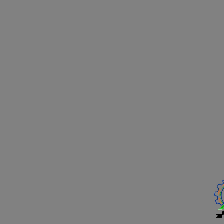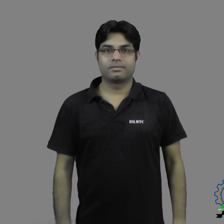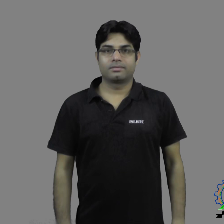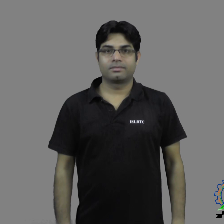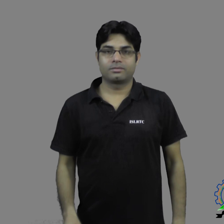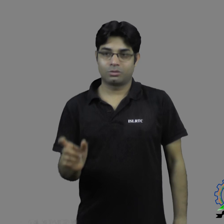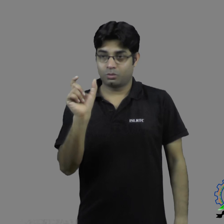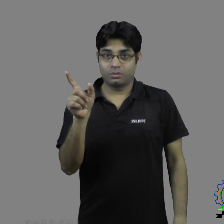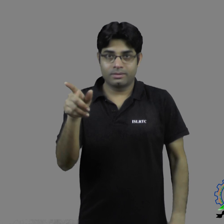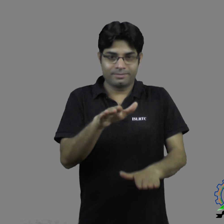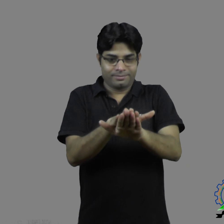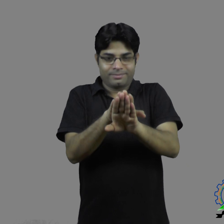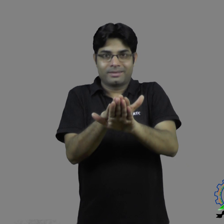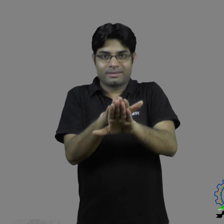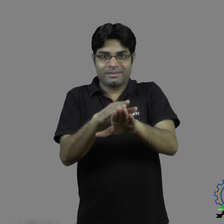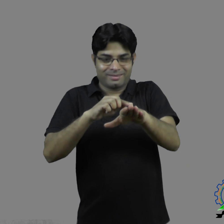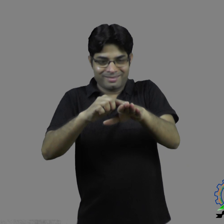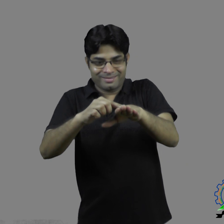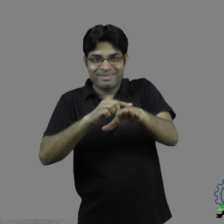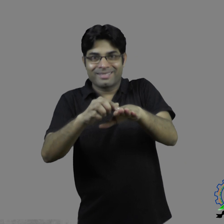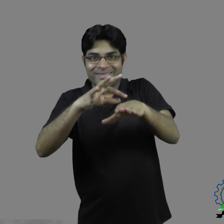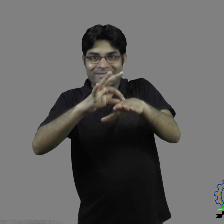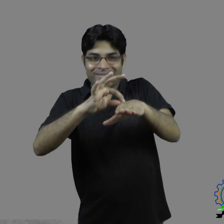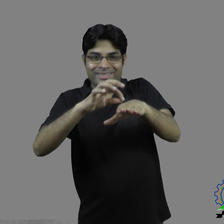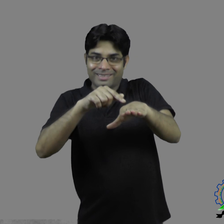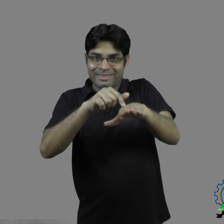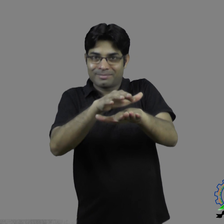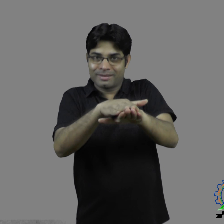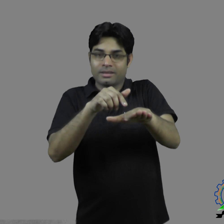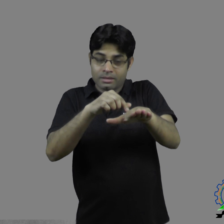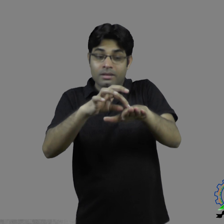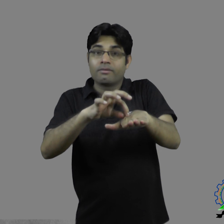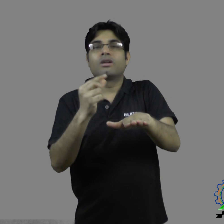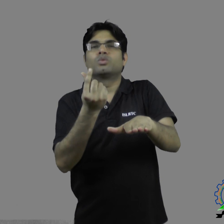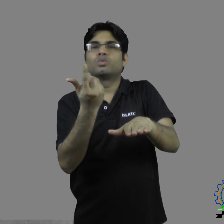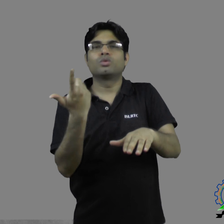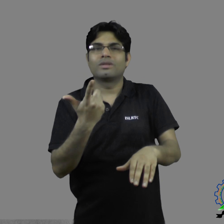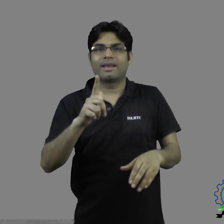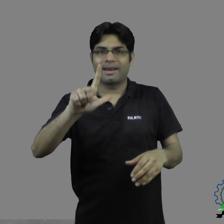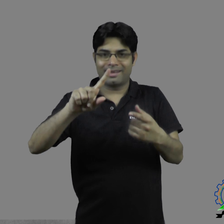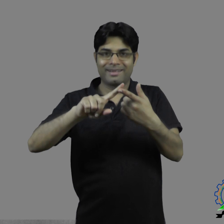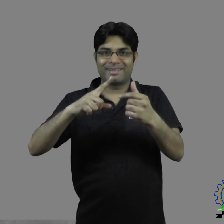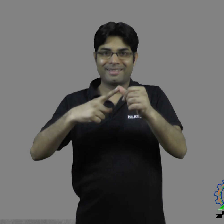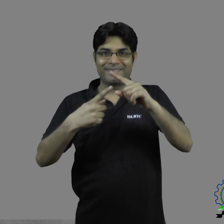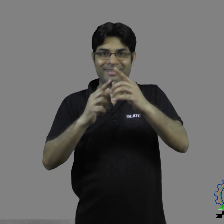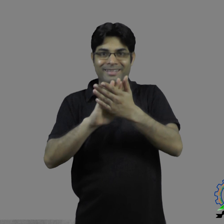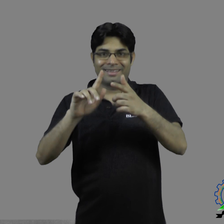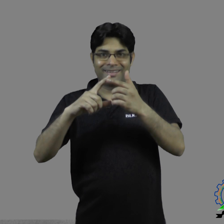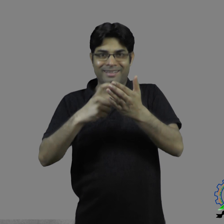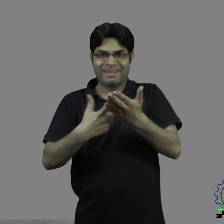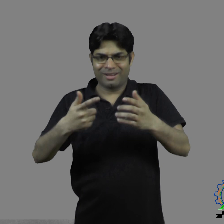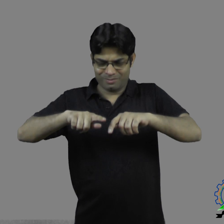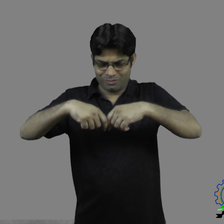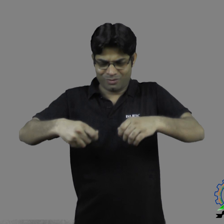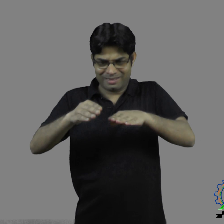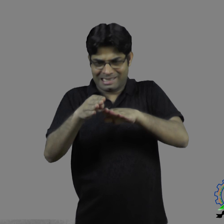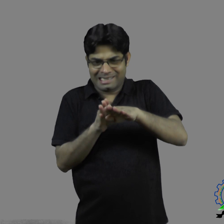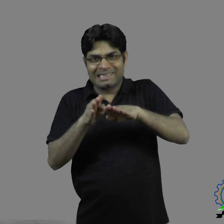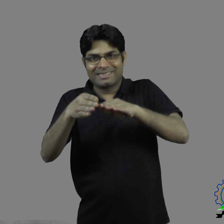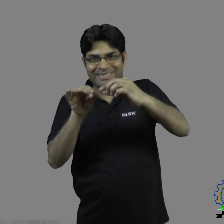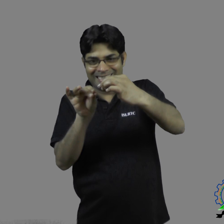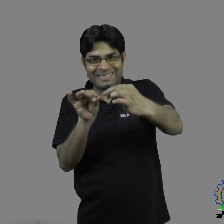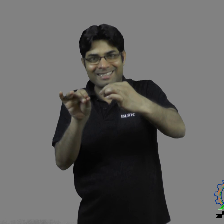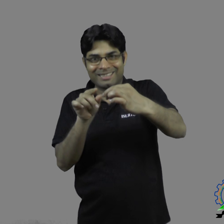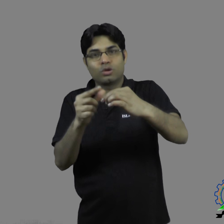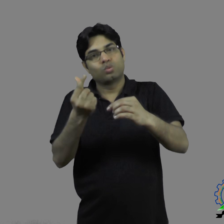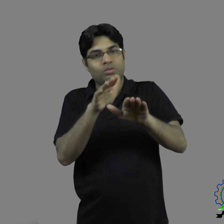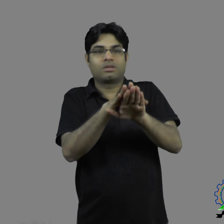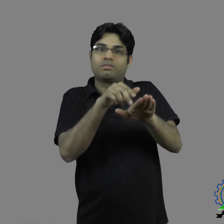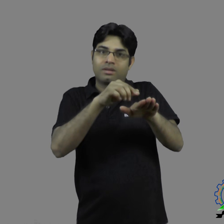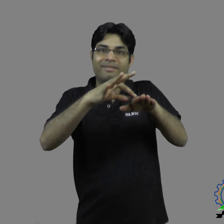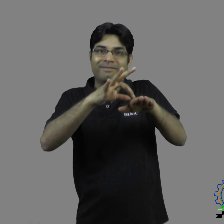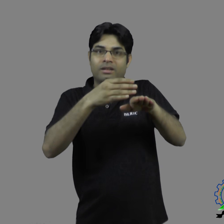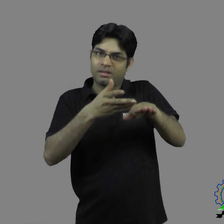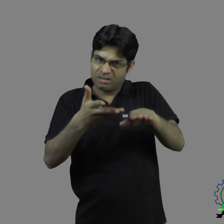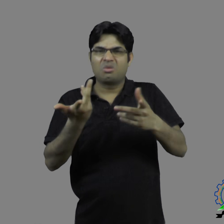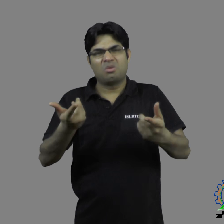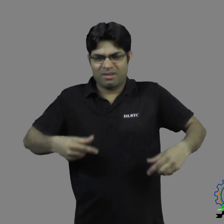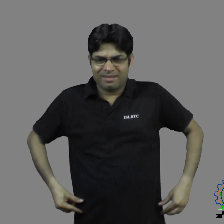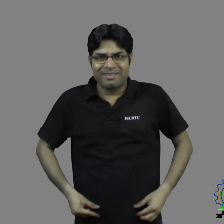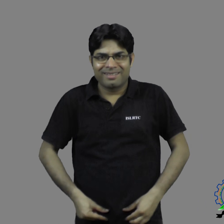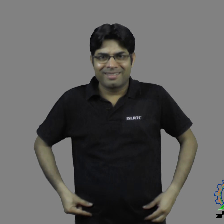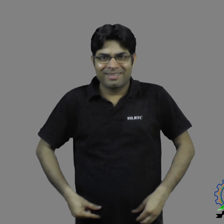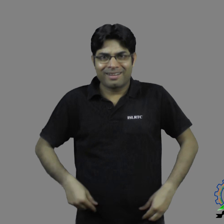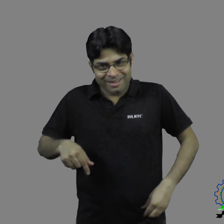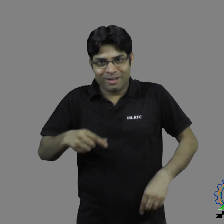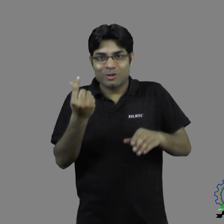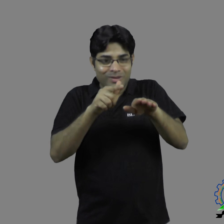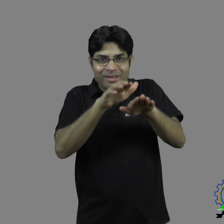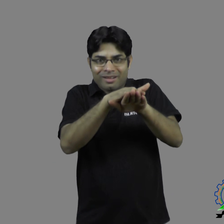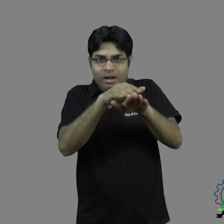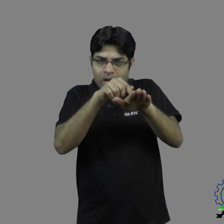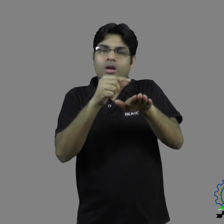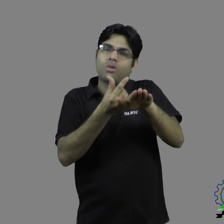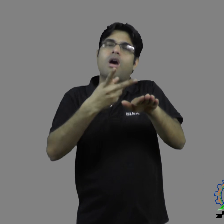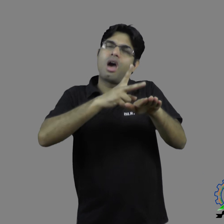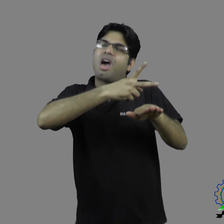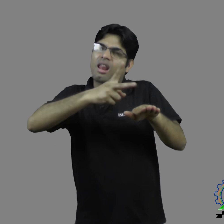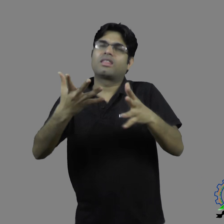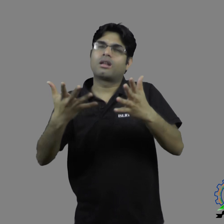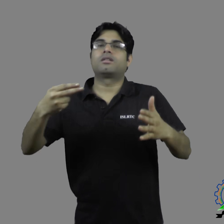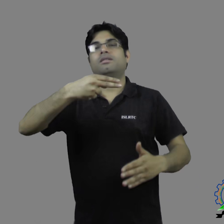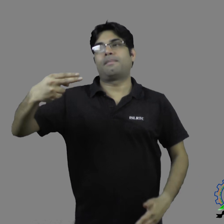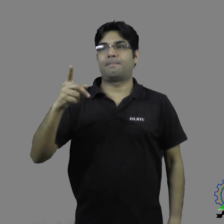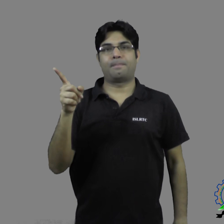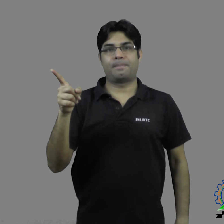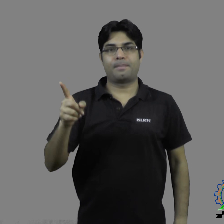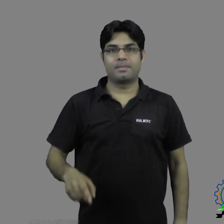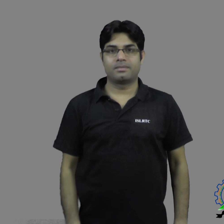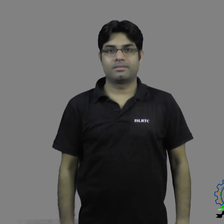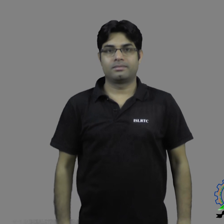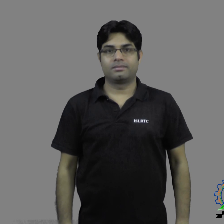Fish Leather